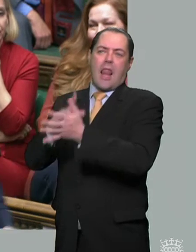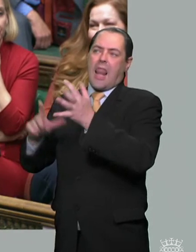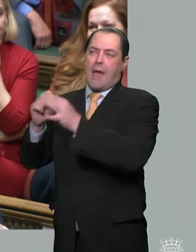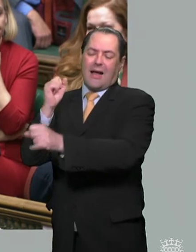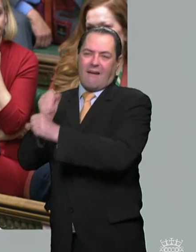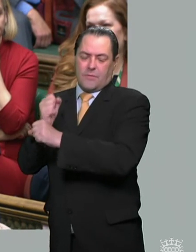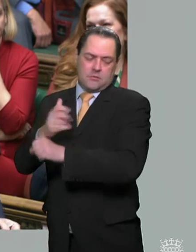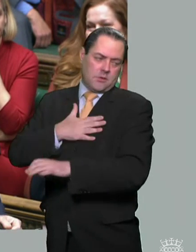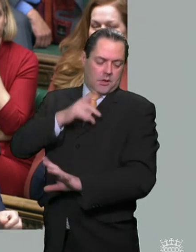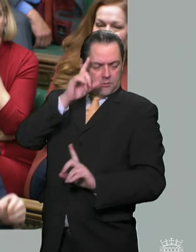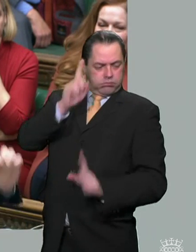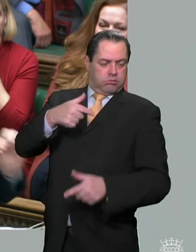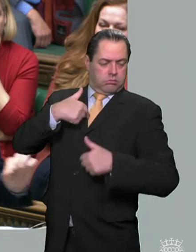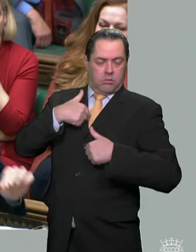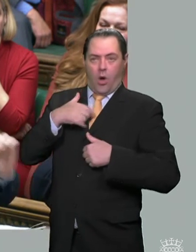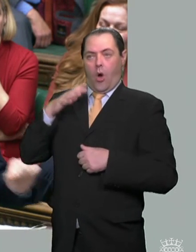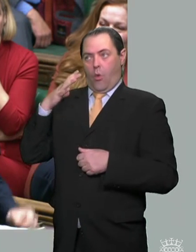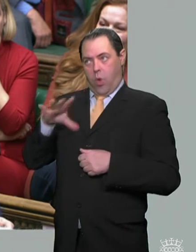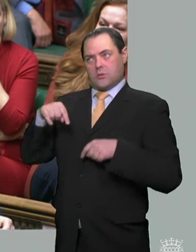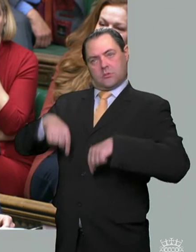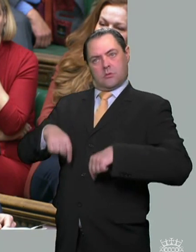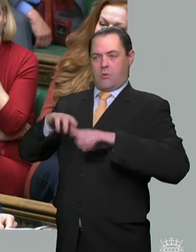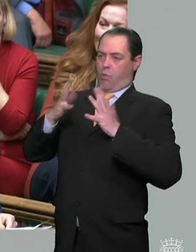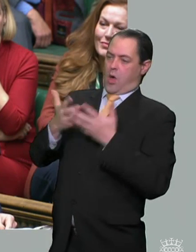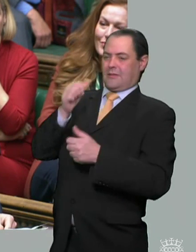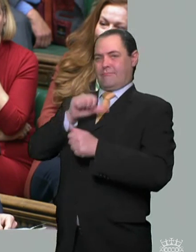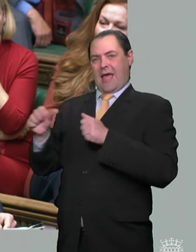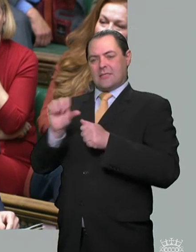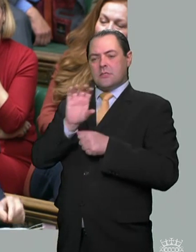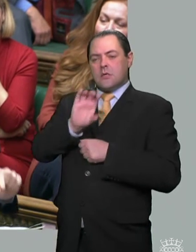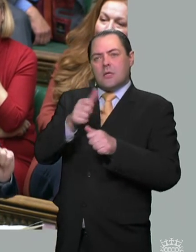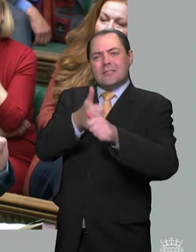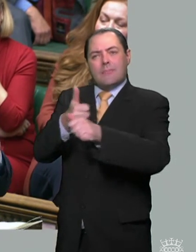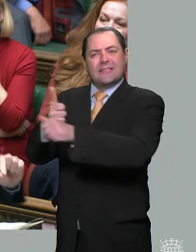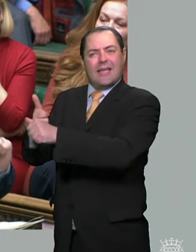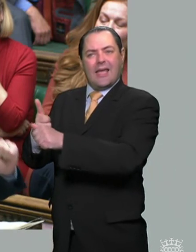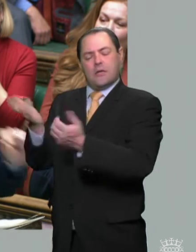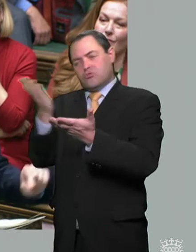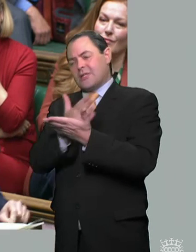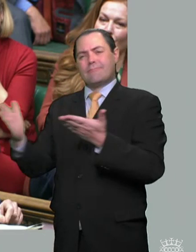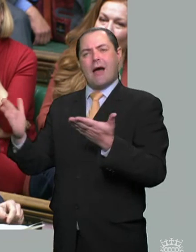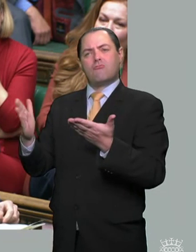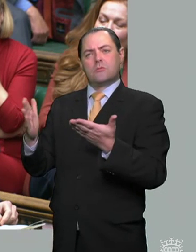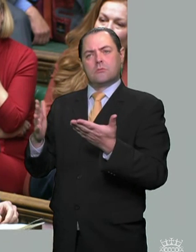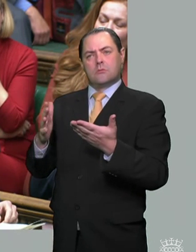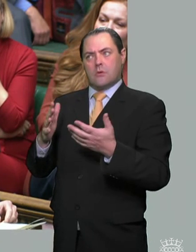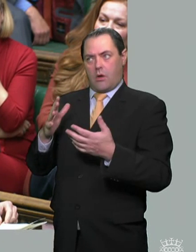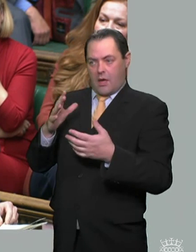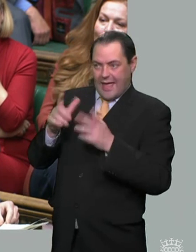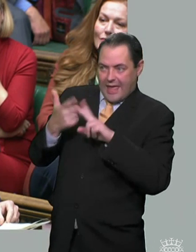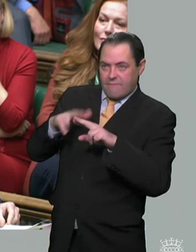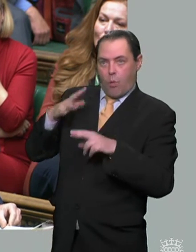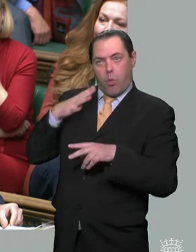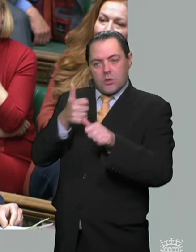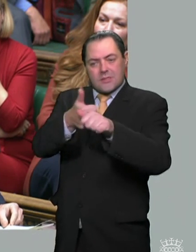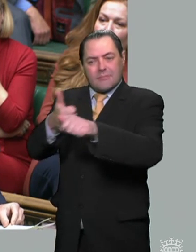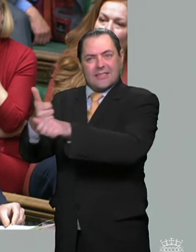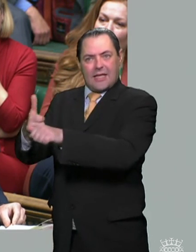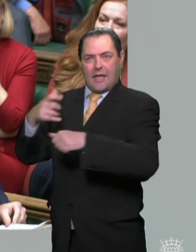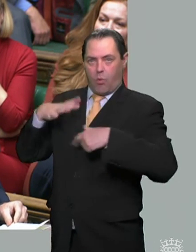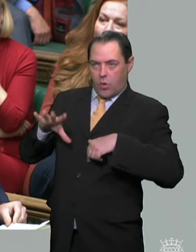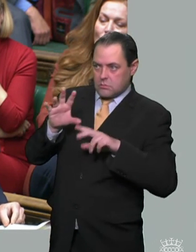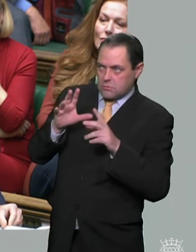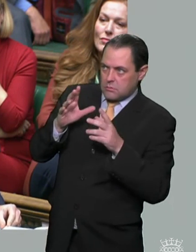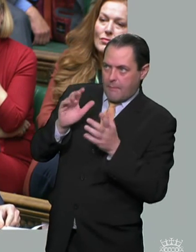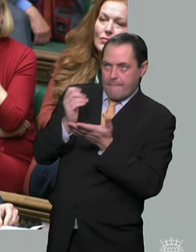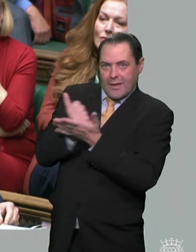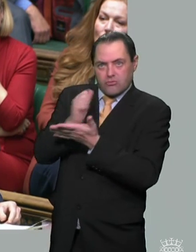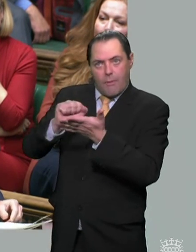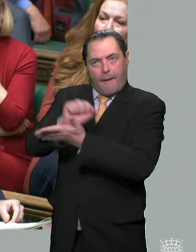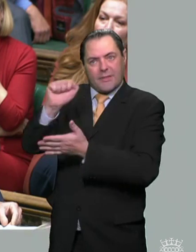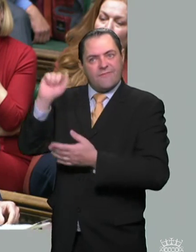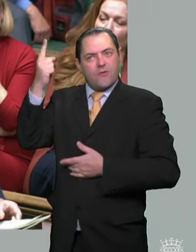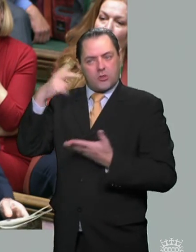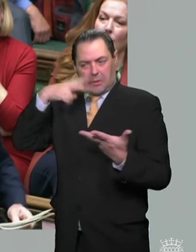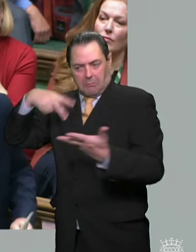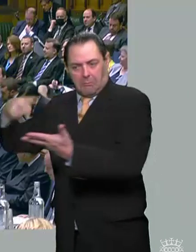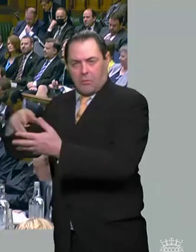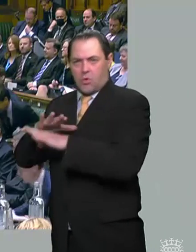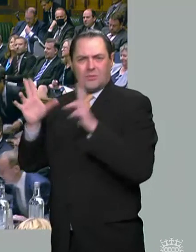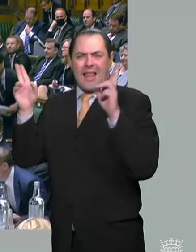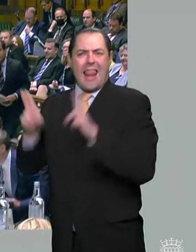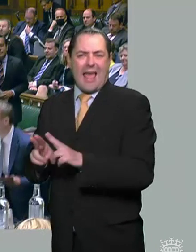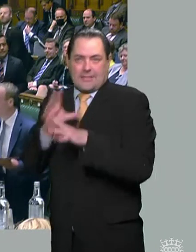Ministers have already committed to make the UK a world leader in subsidy transparency, so will he look carefully at proposals to publish details of more subsidies in future rather than fewer, as the Bill currently suggests?